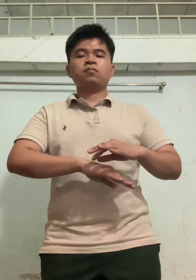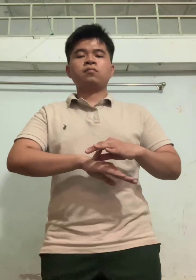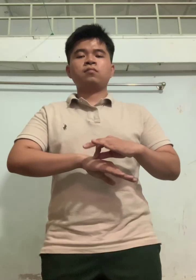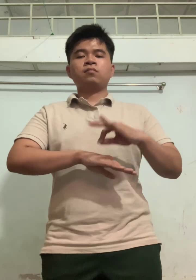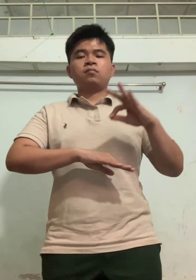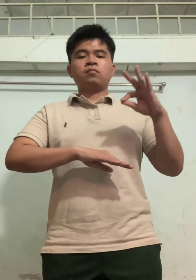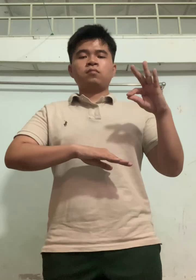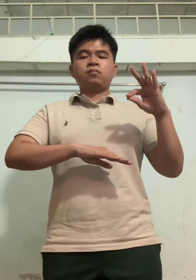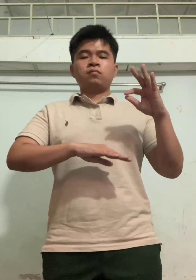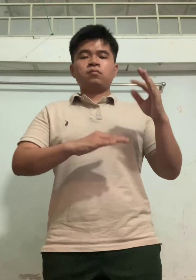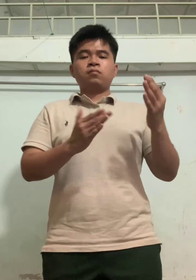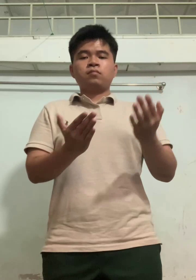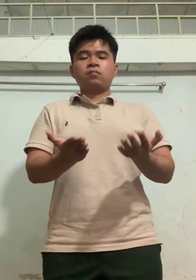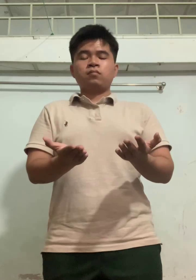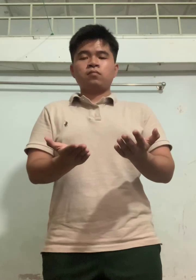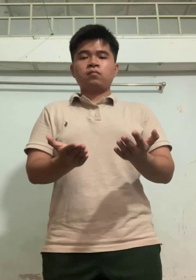tuan nay